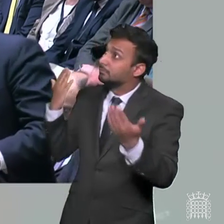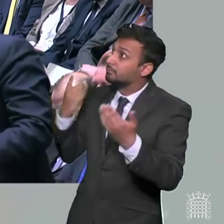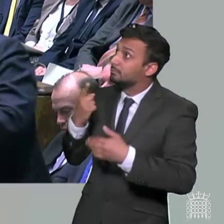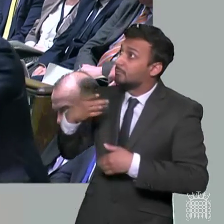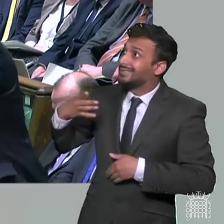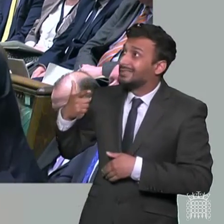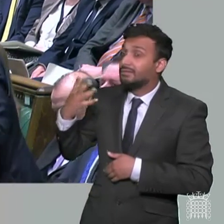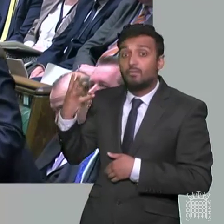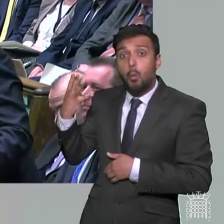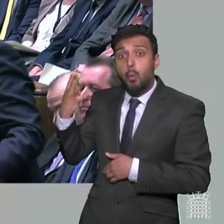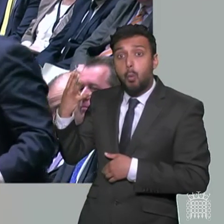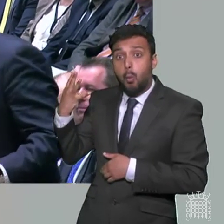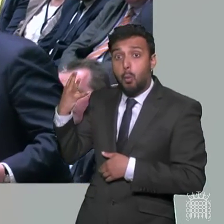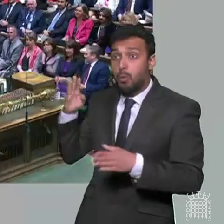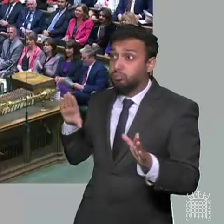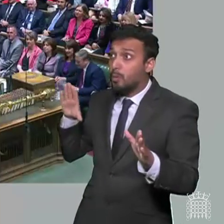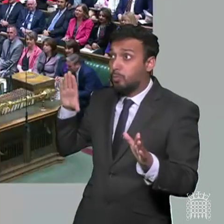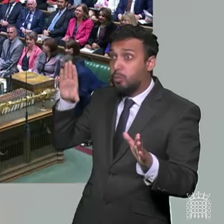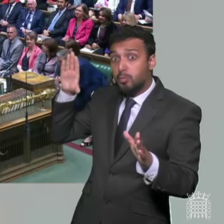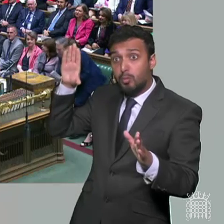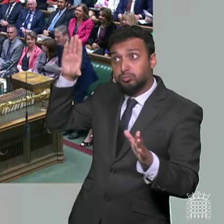Put that in your pipe.